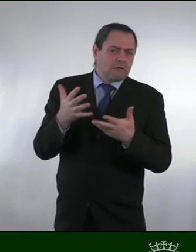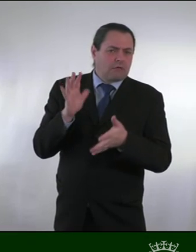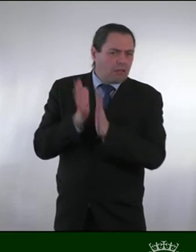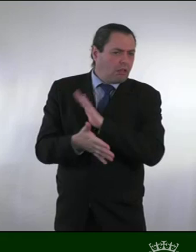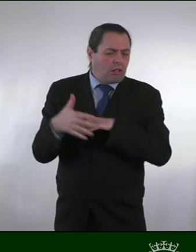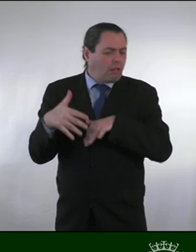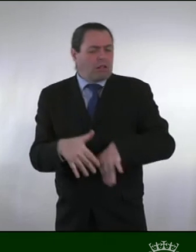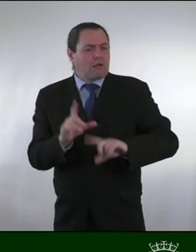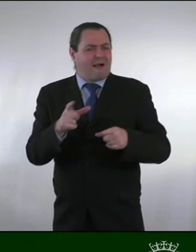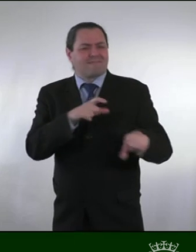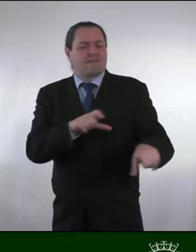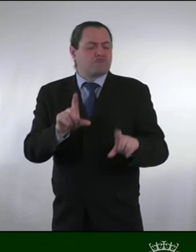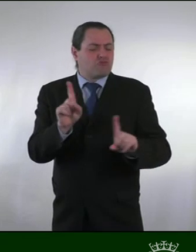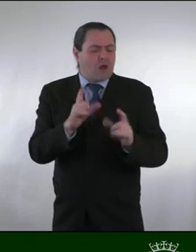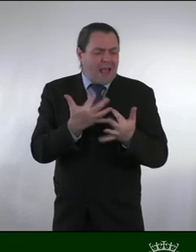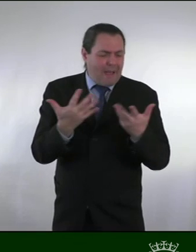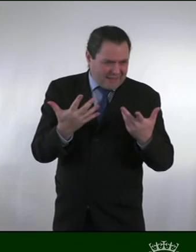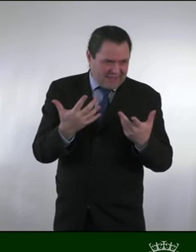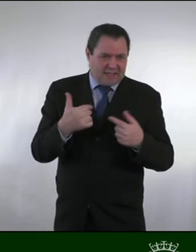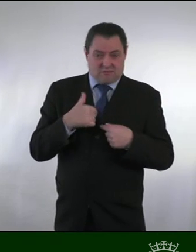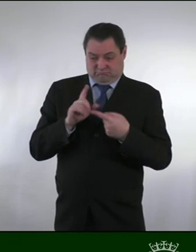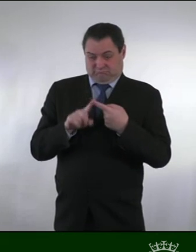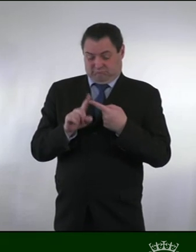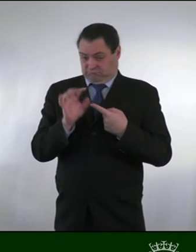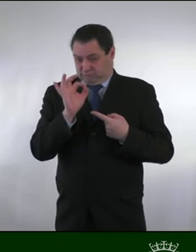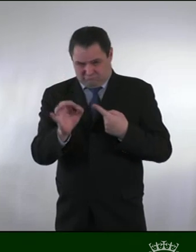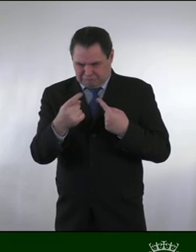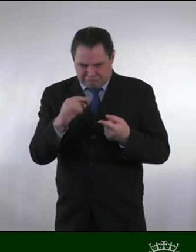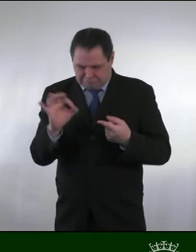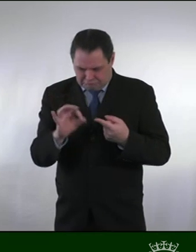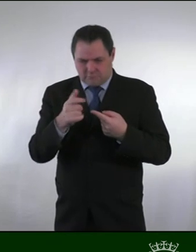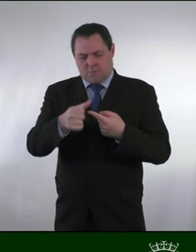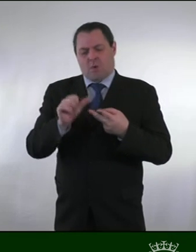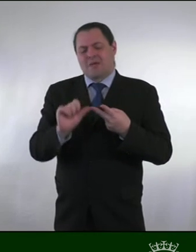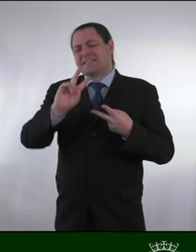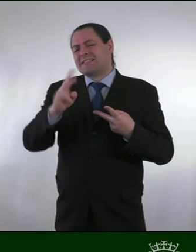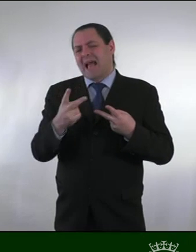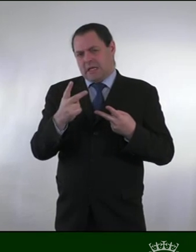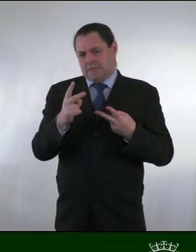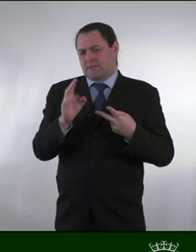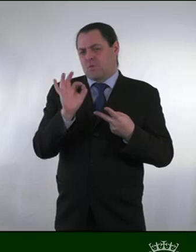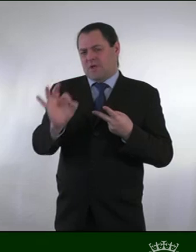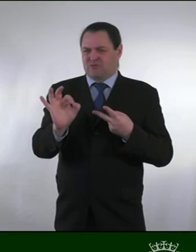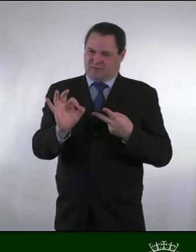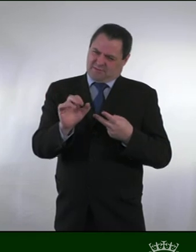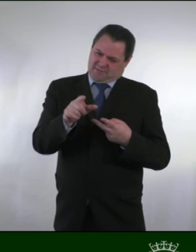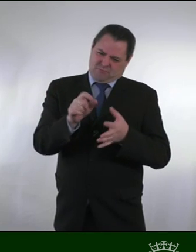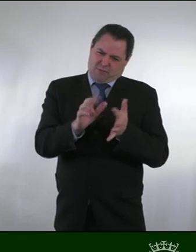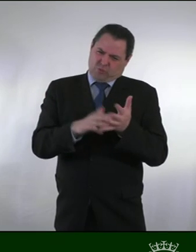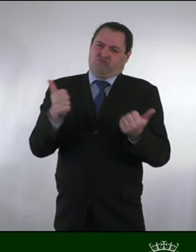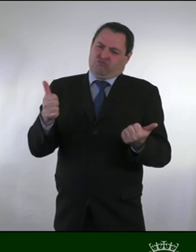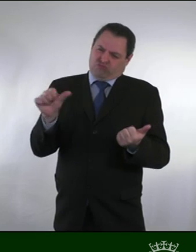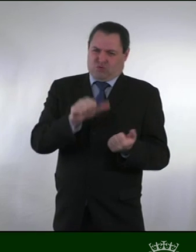So let me ask the second basic question that any Prime Minister would have asked of those briefing him.